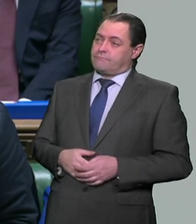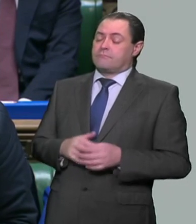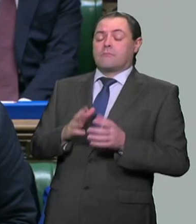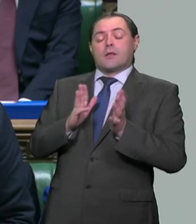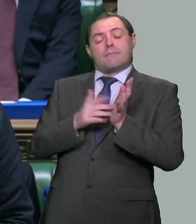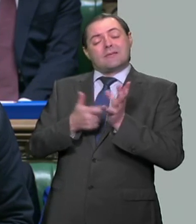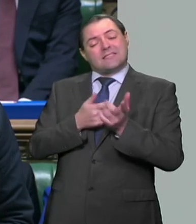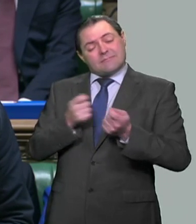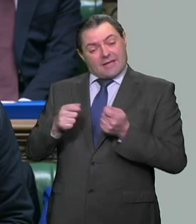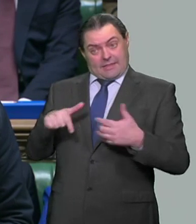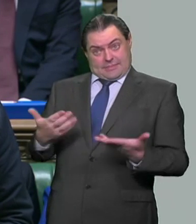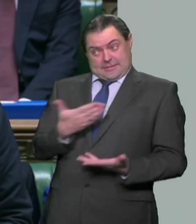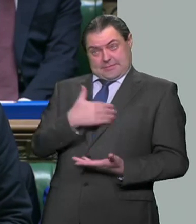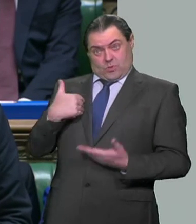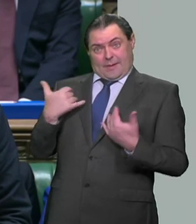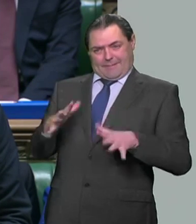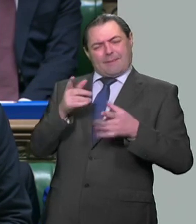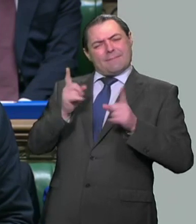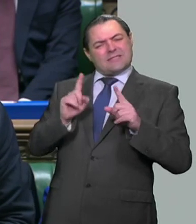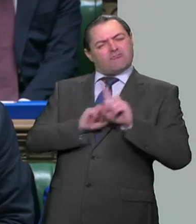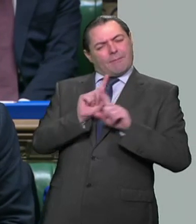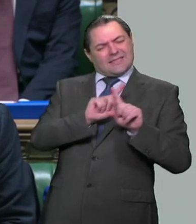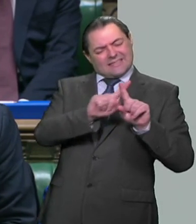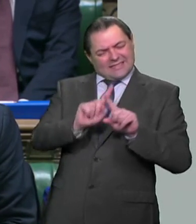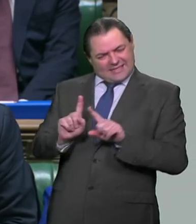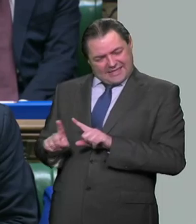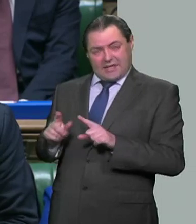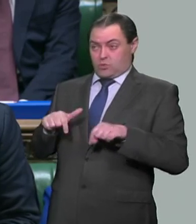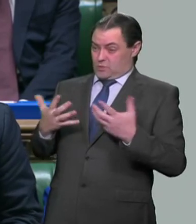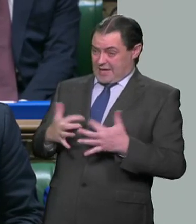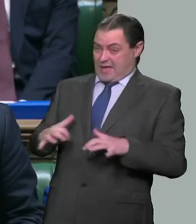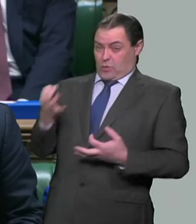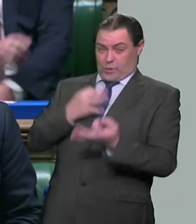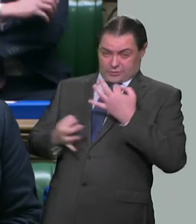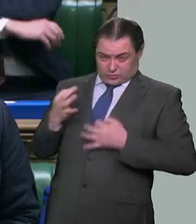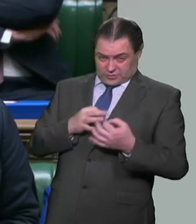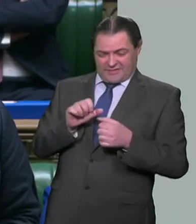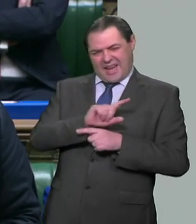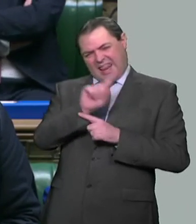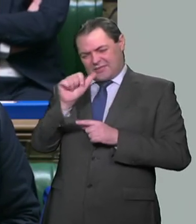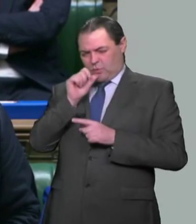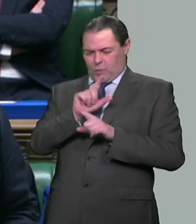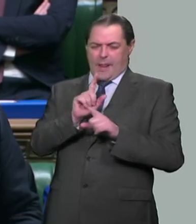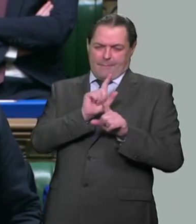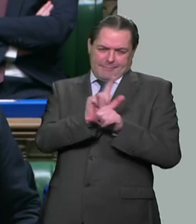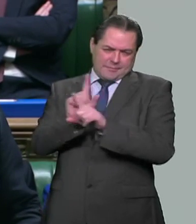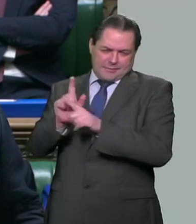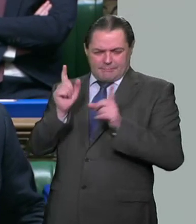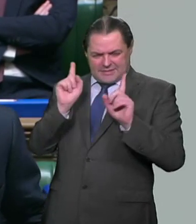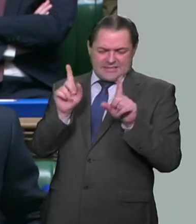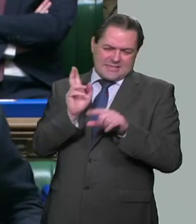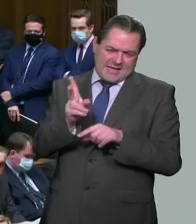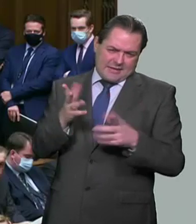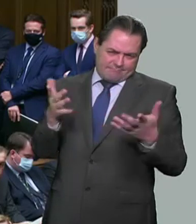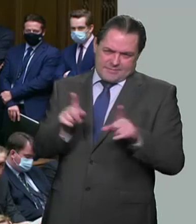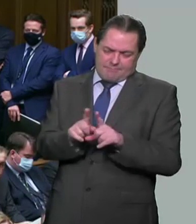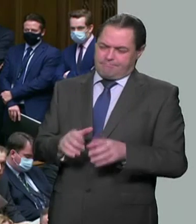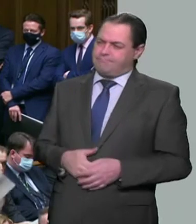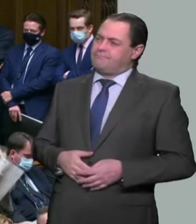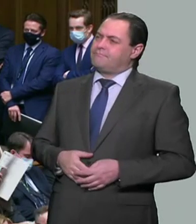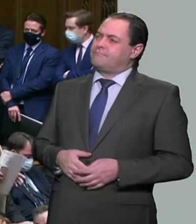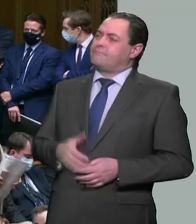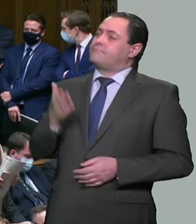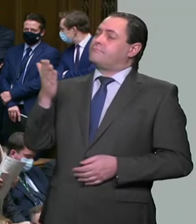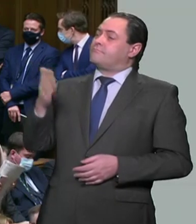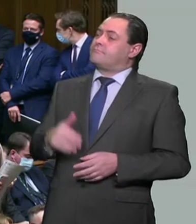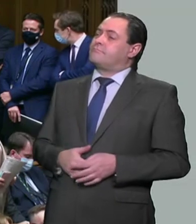This morning I had meetings with ministerial colleagues and others, and in addition to my duties in this House I shall have further such meetings later today.